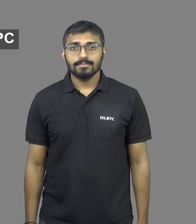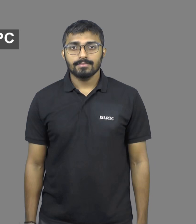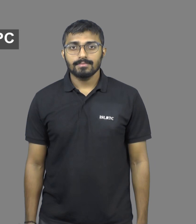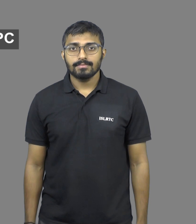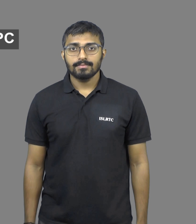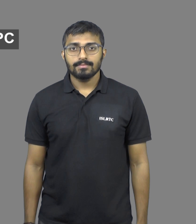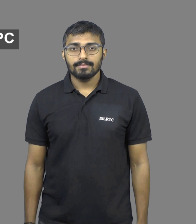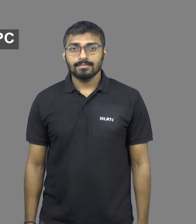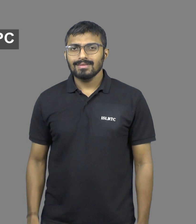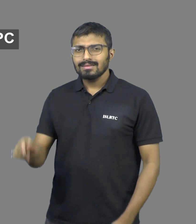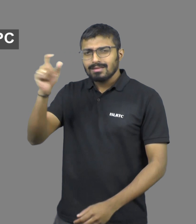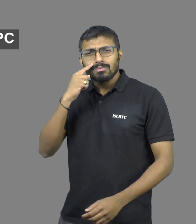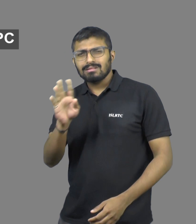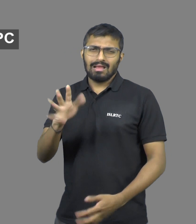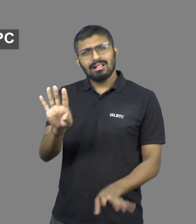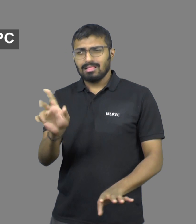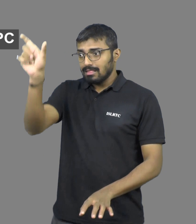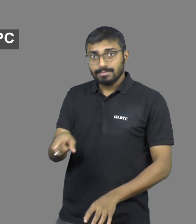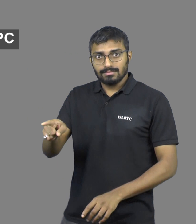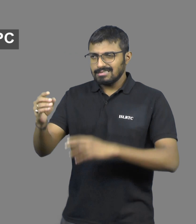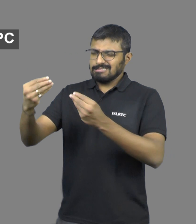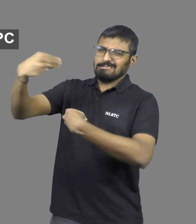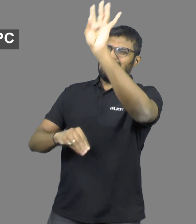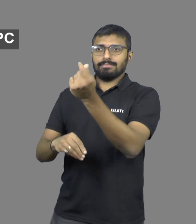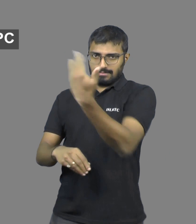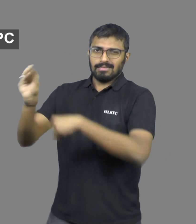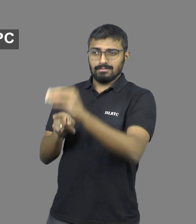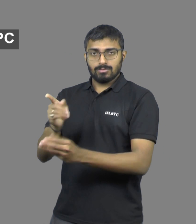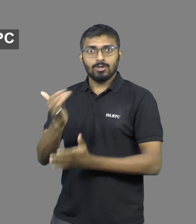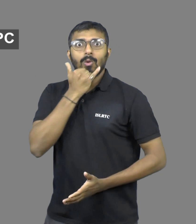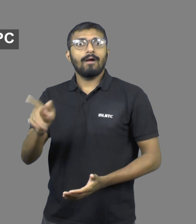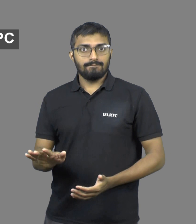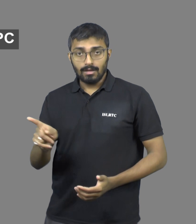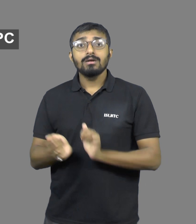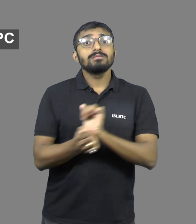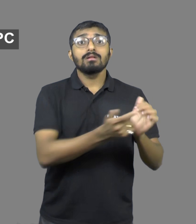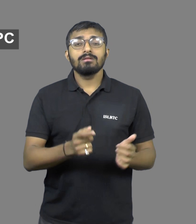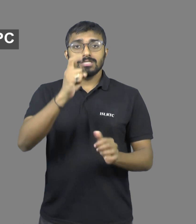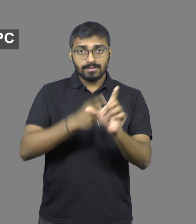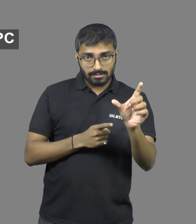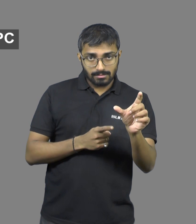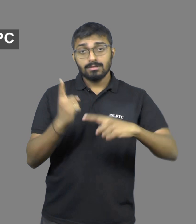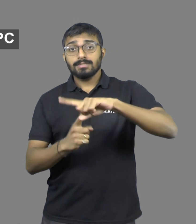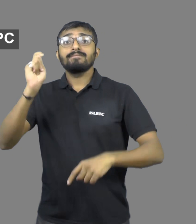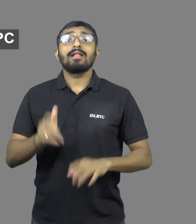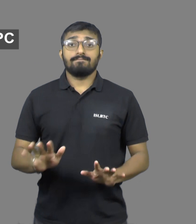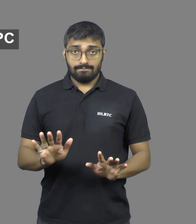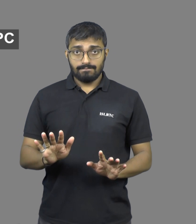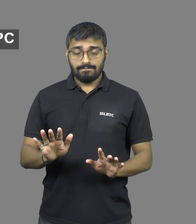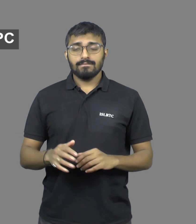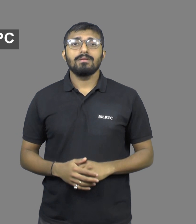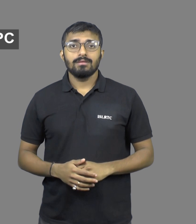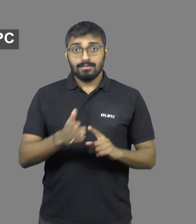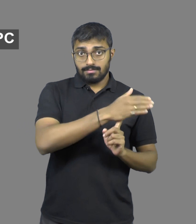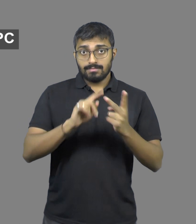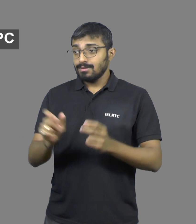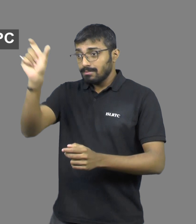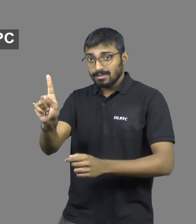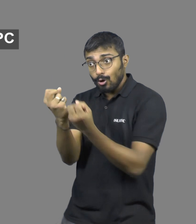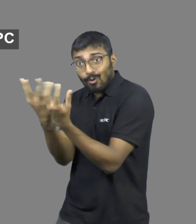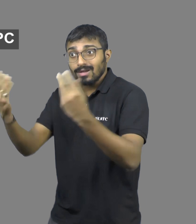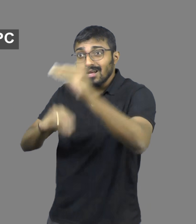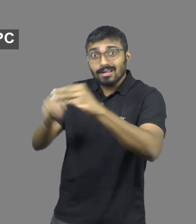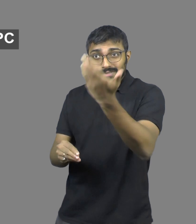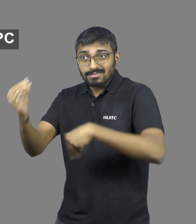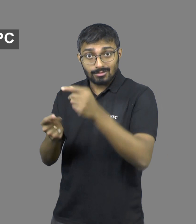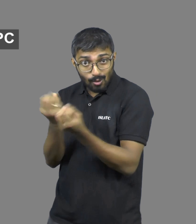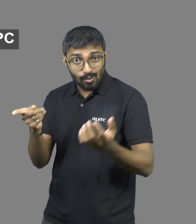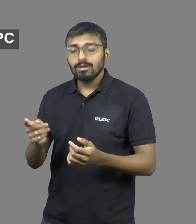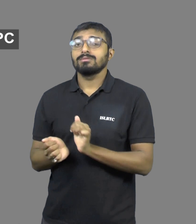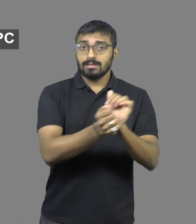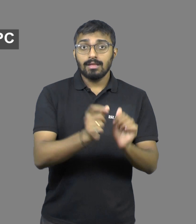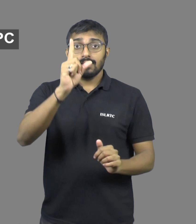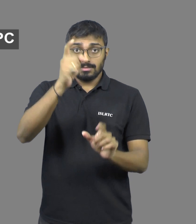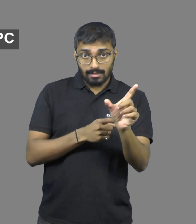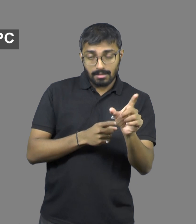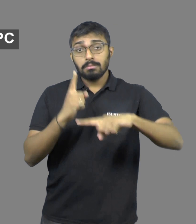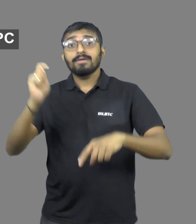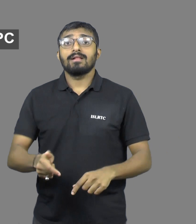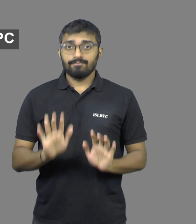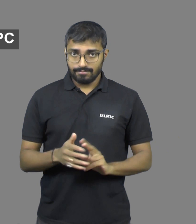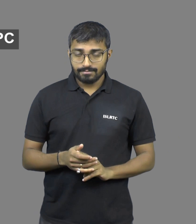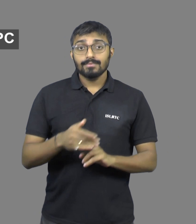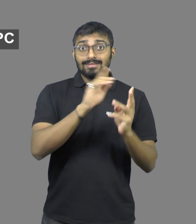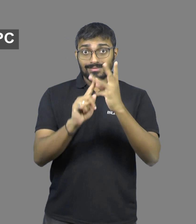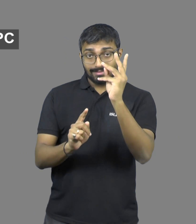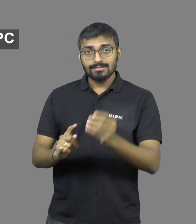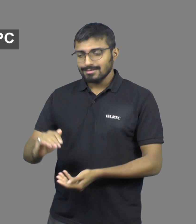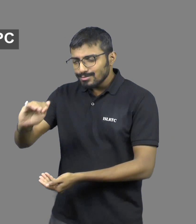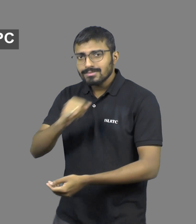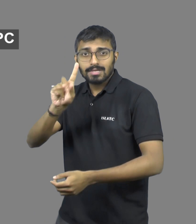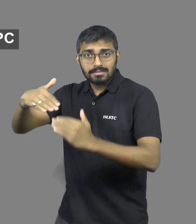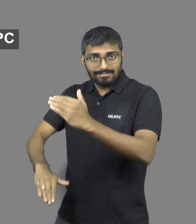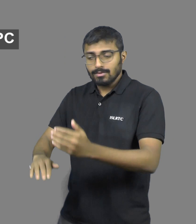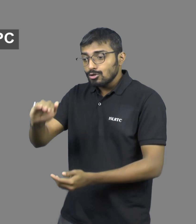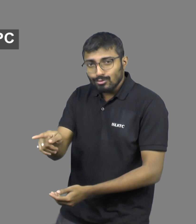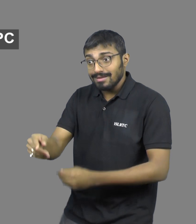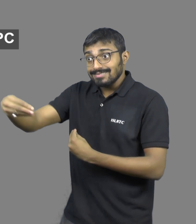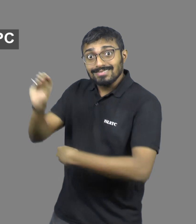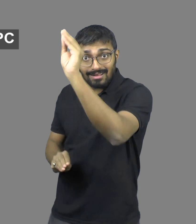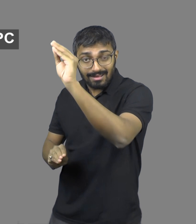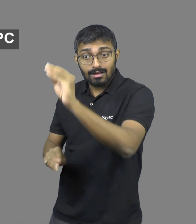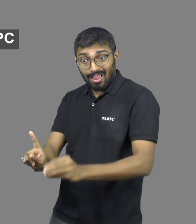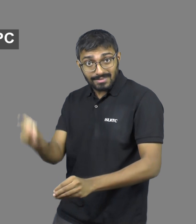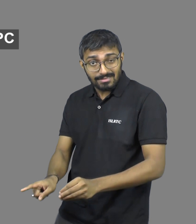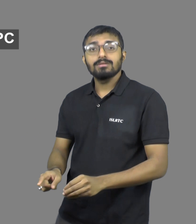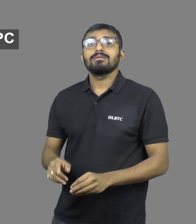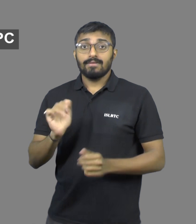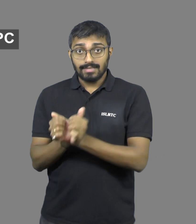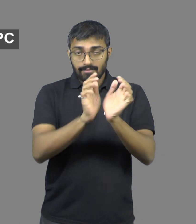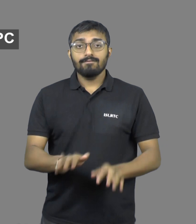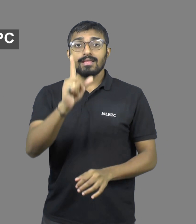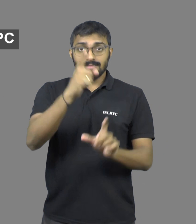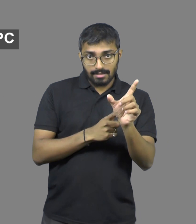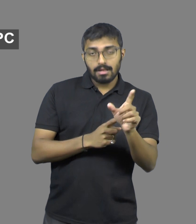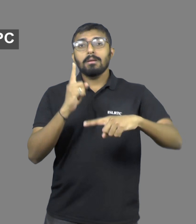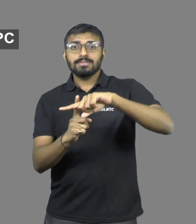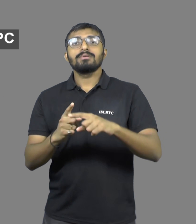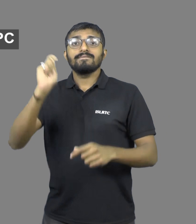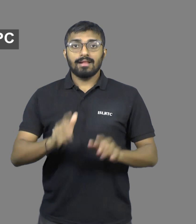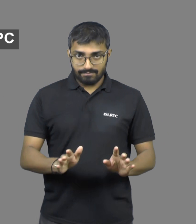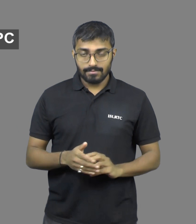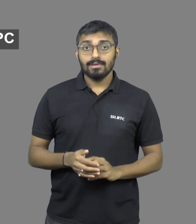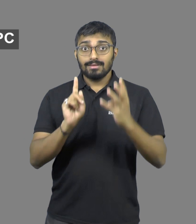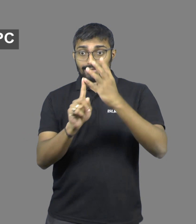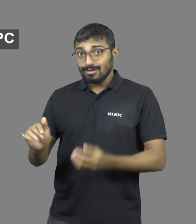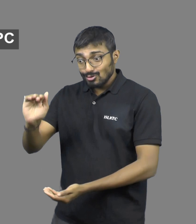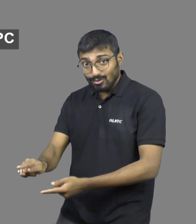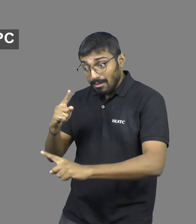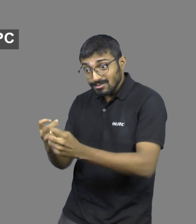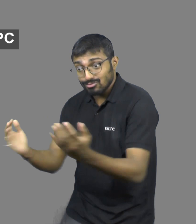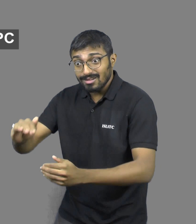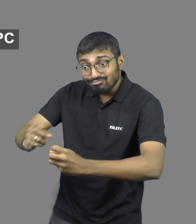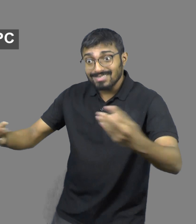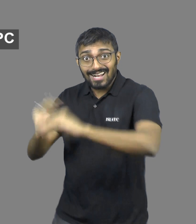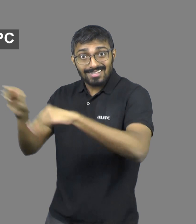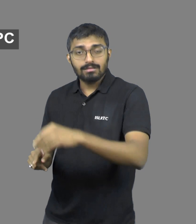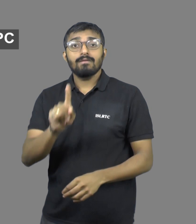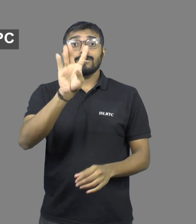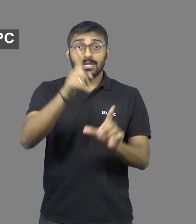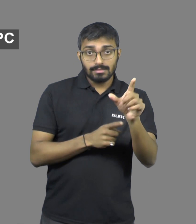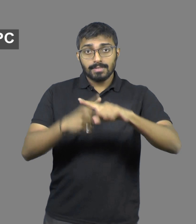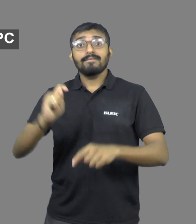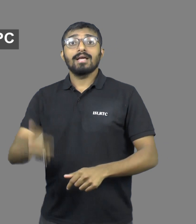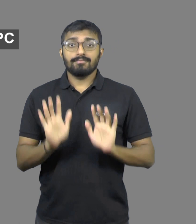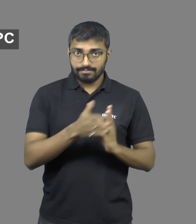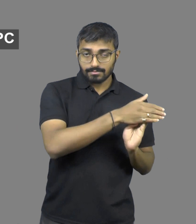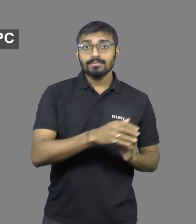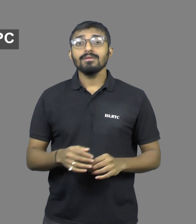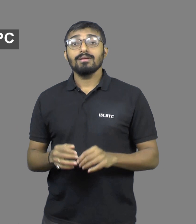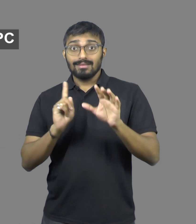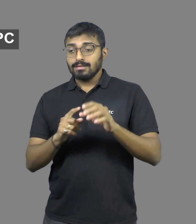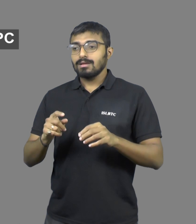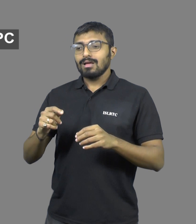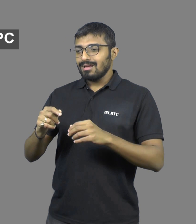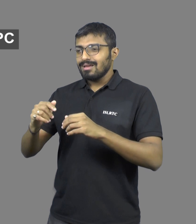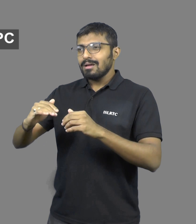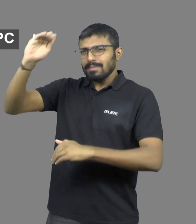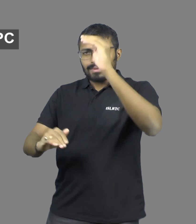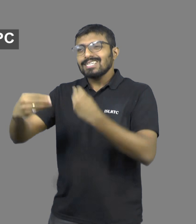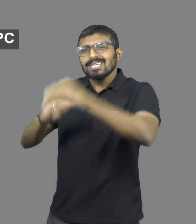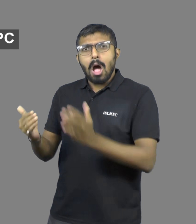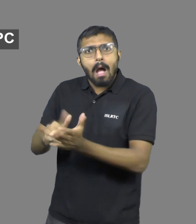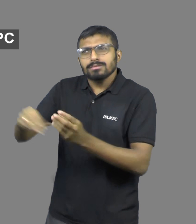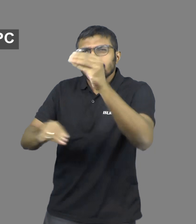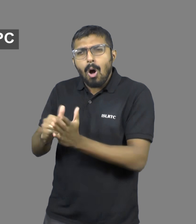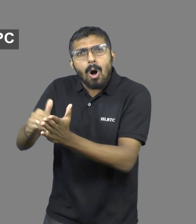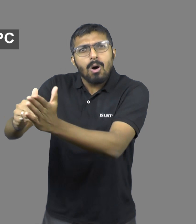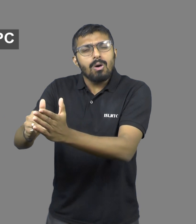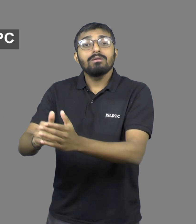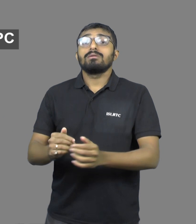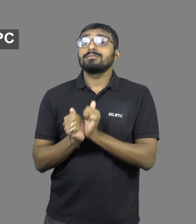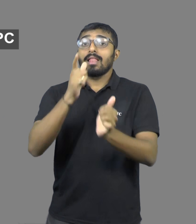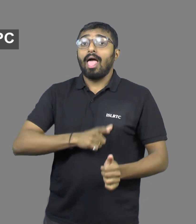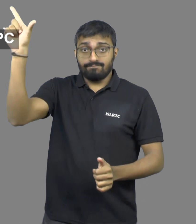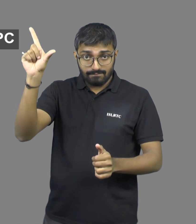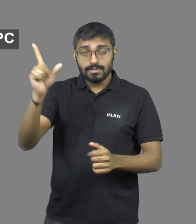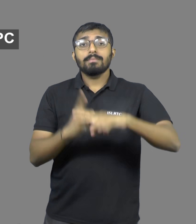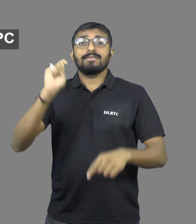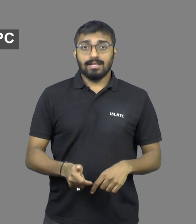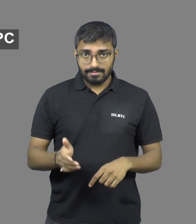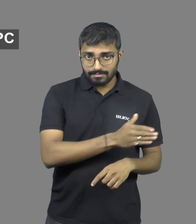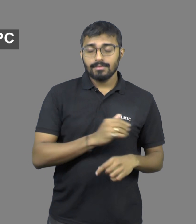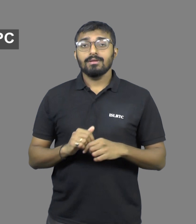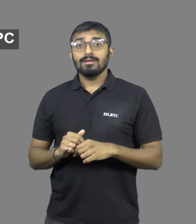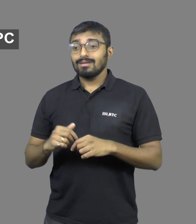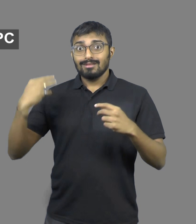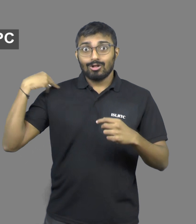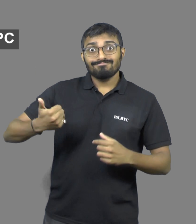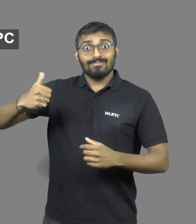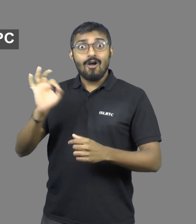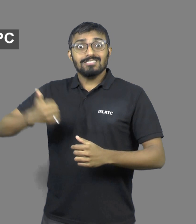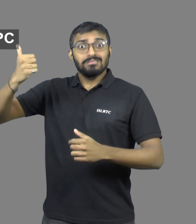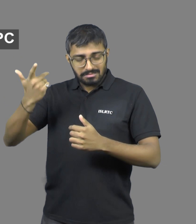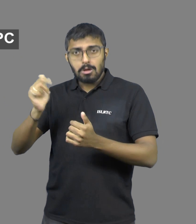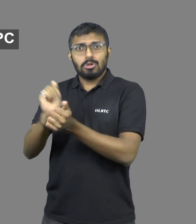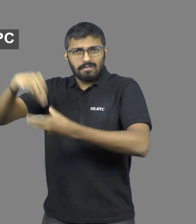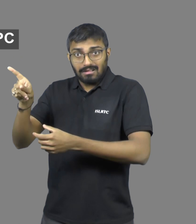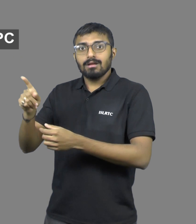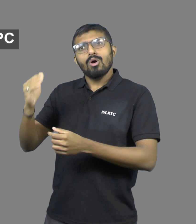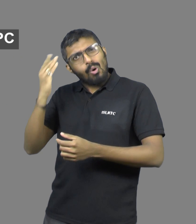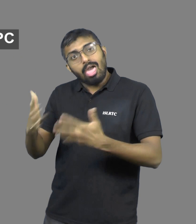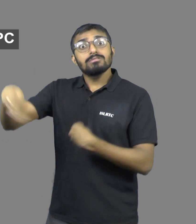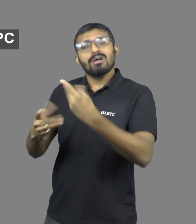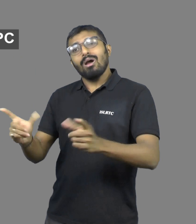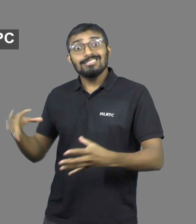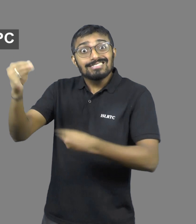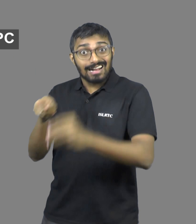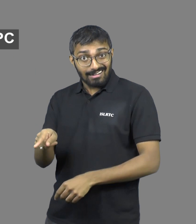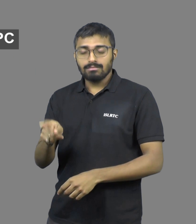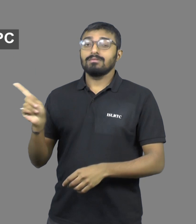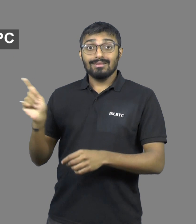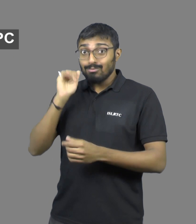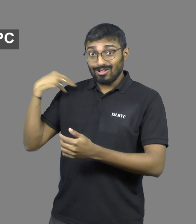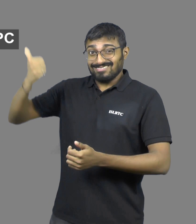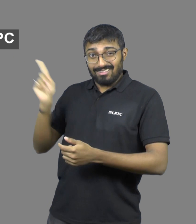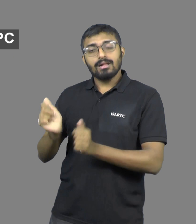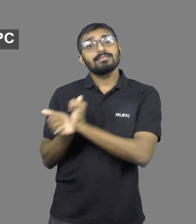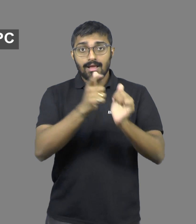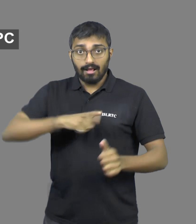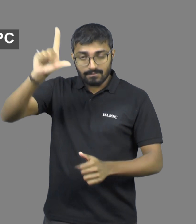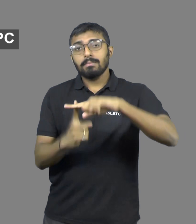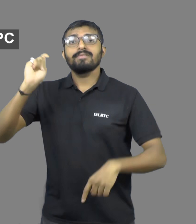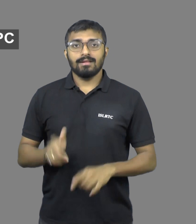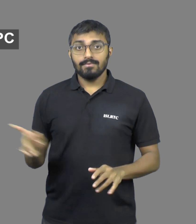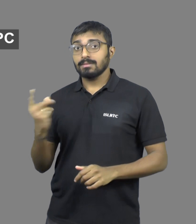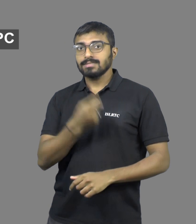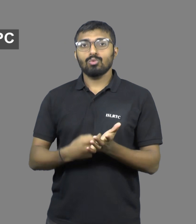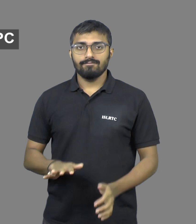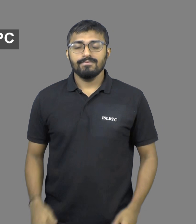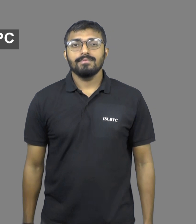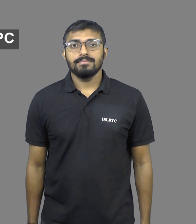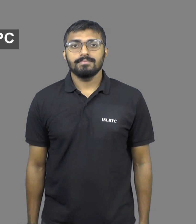Section 370 IPC